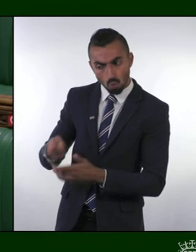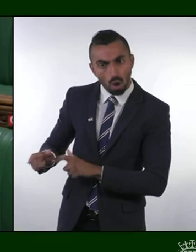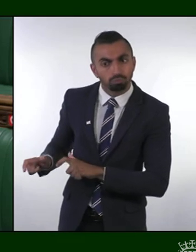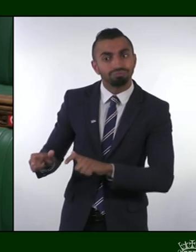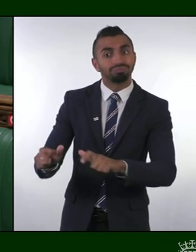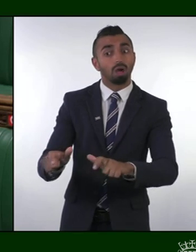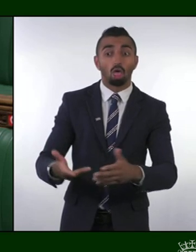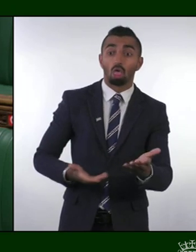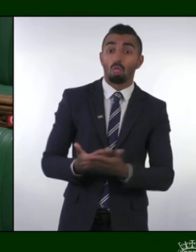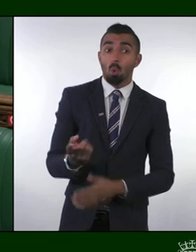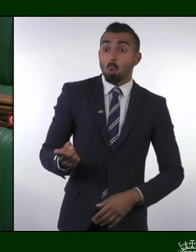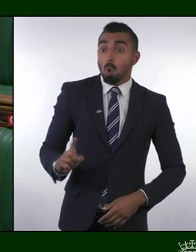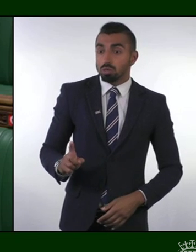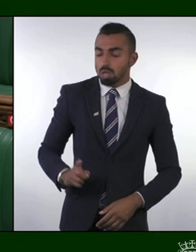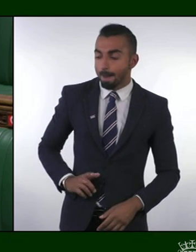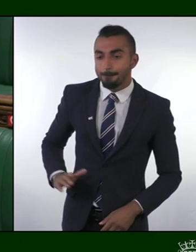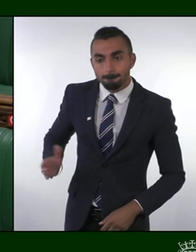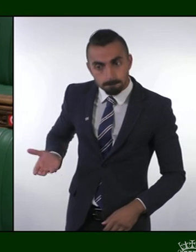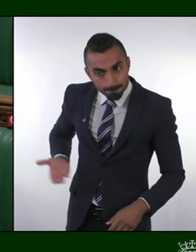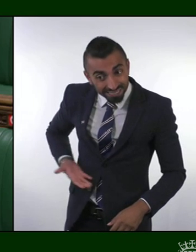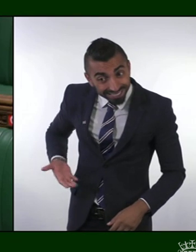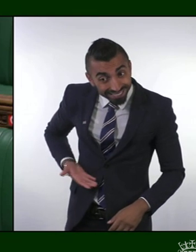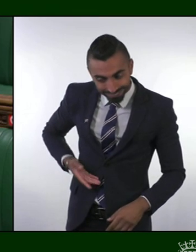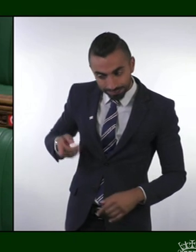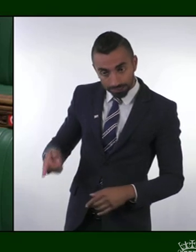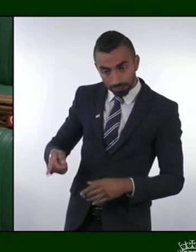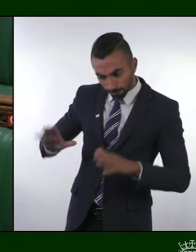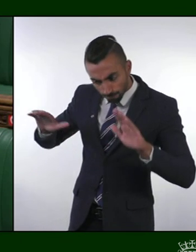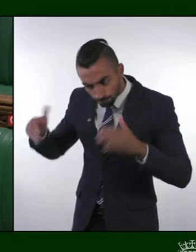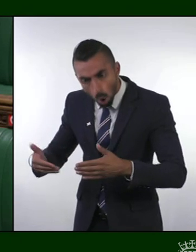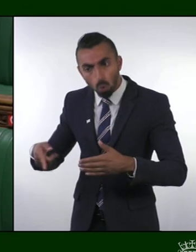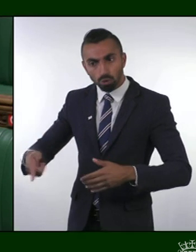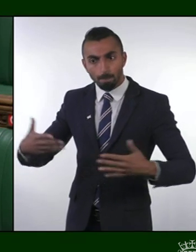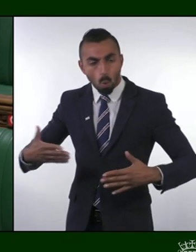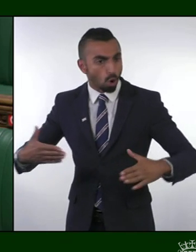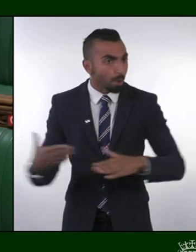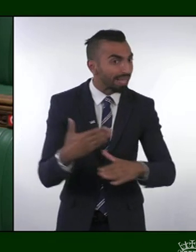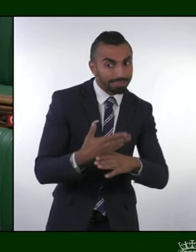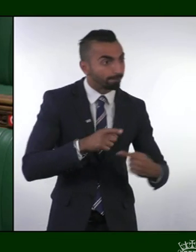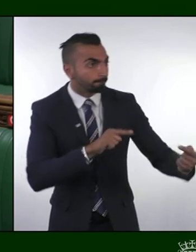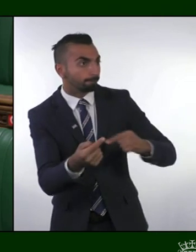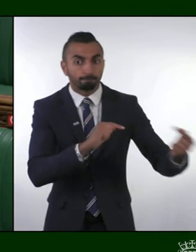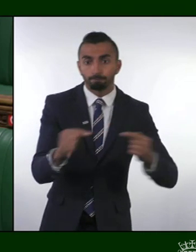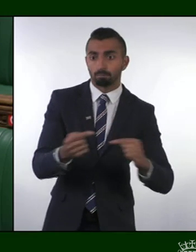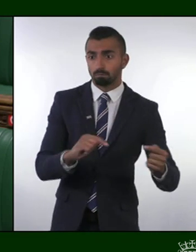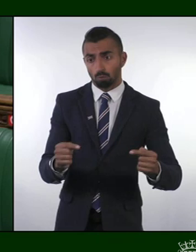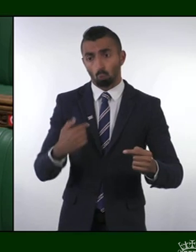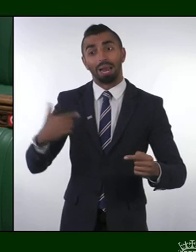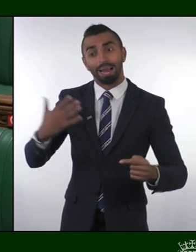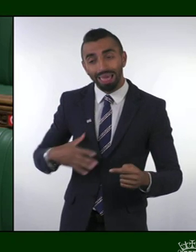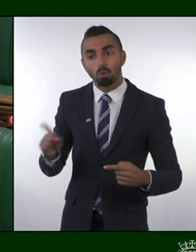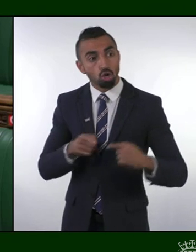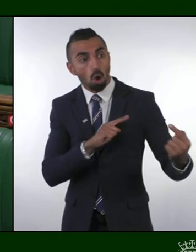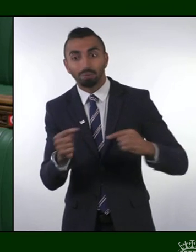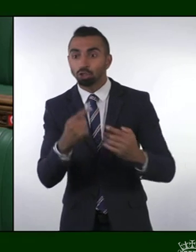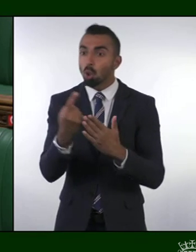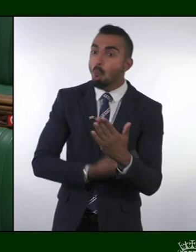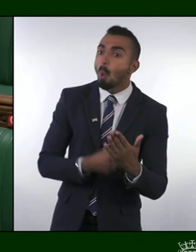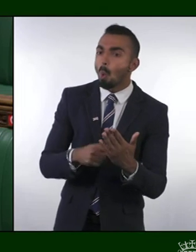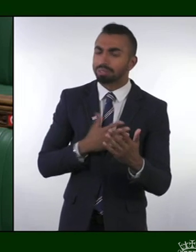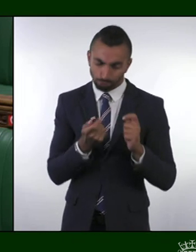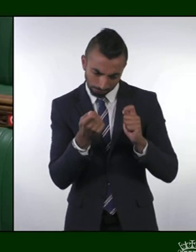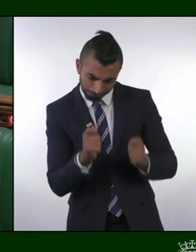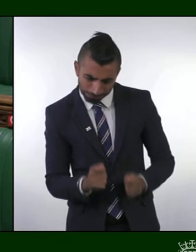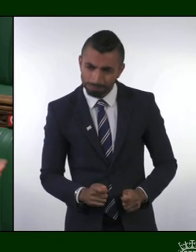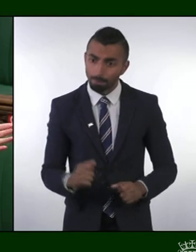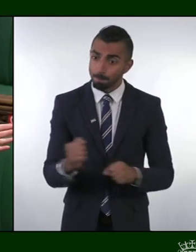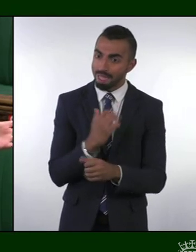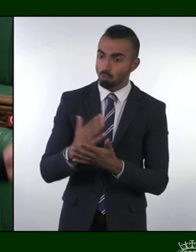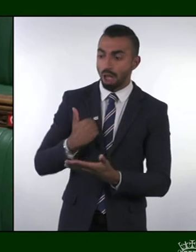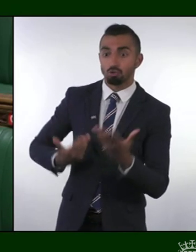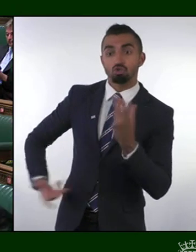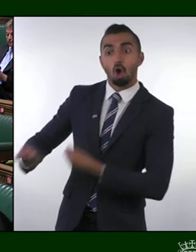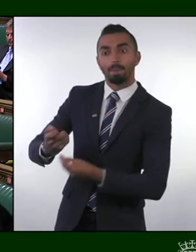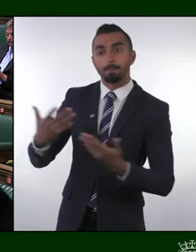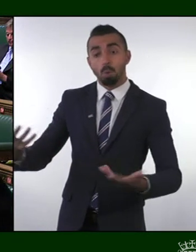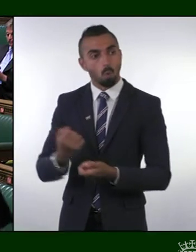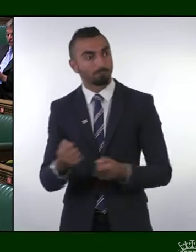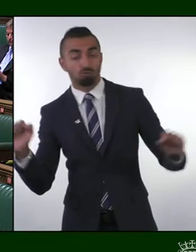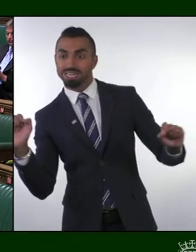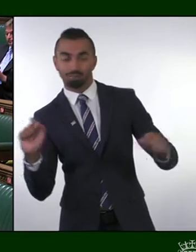I therefore urge him to consider, over the more medium term, sharpening our competition laws and opening up our market economy to tougher competition, as the best long-term guarantee of employment for everybody.